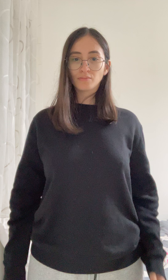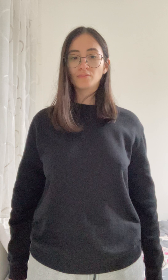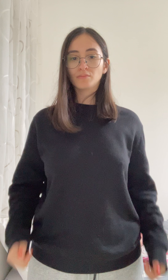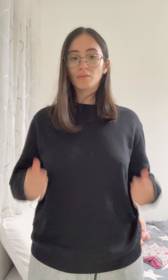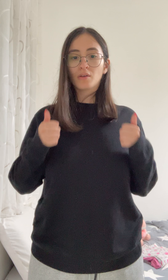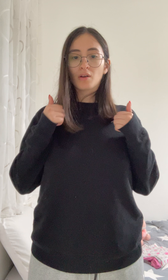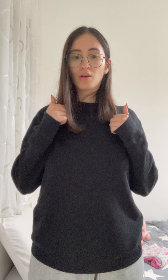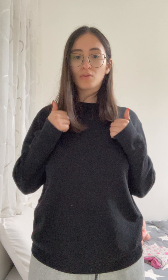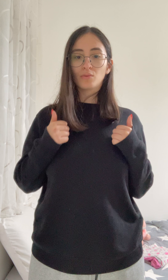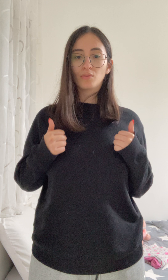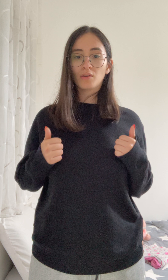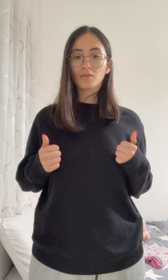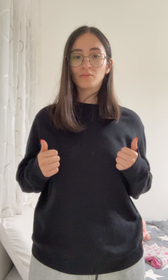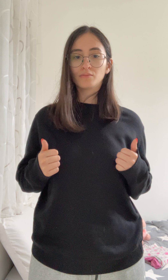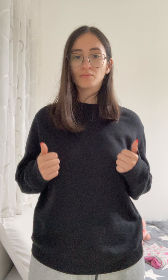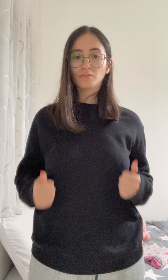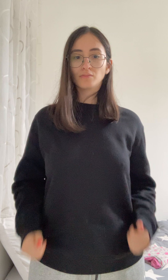רגוע